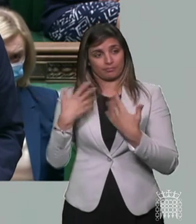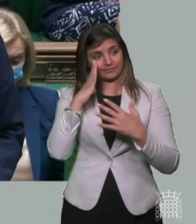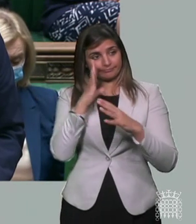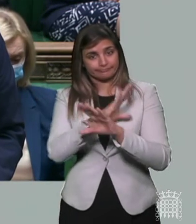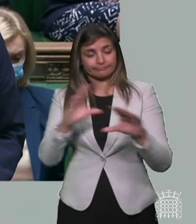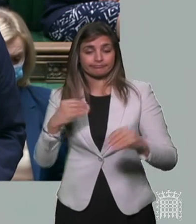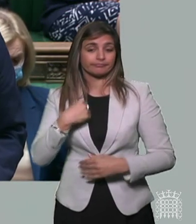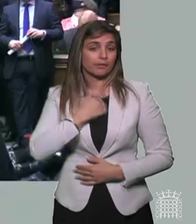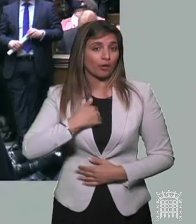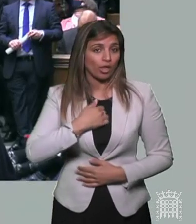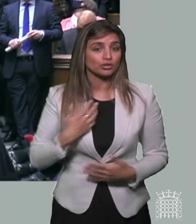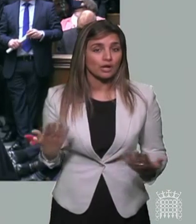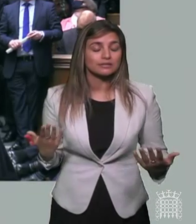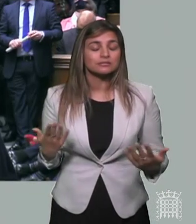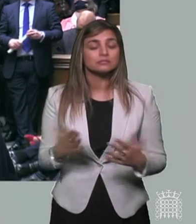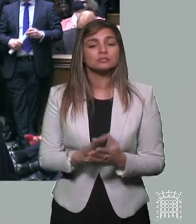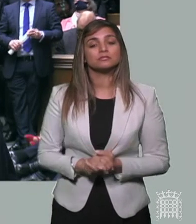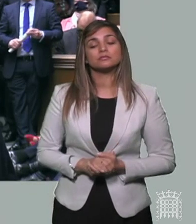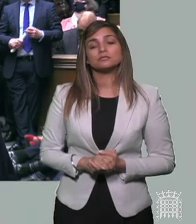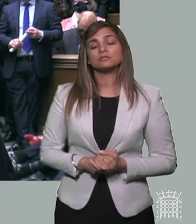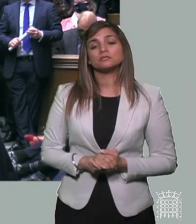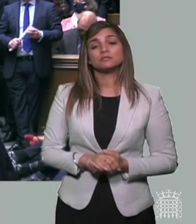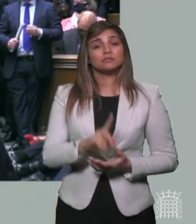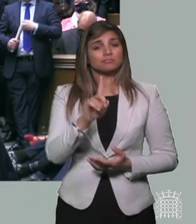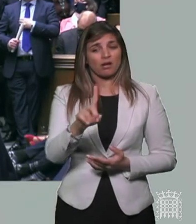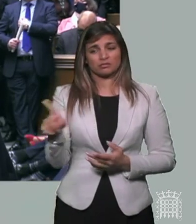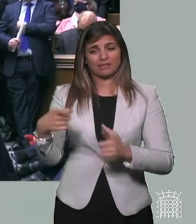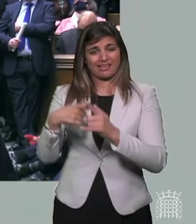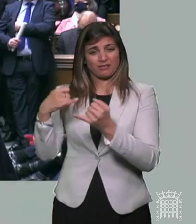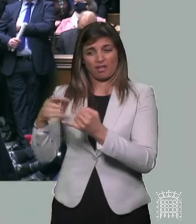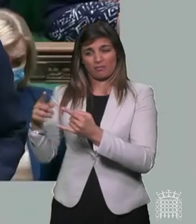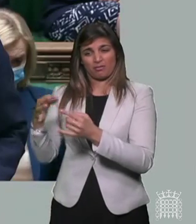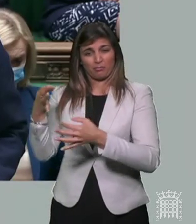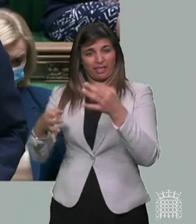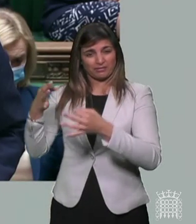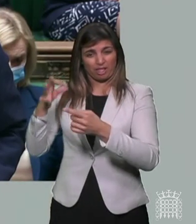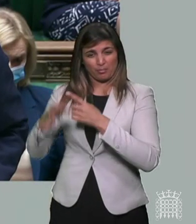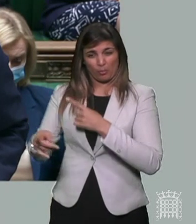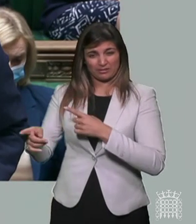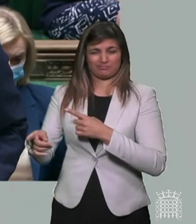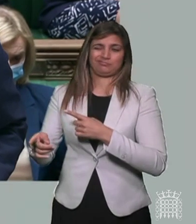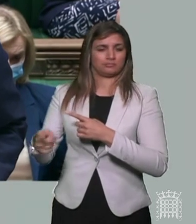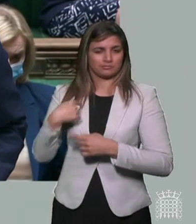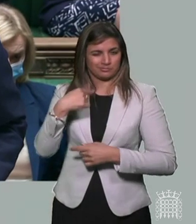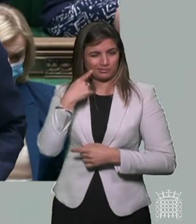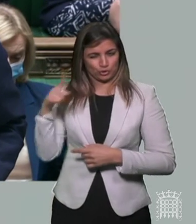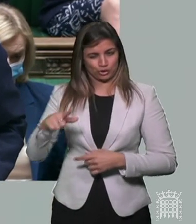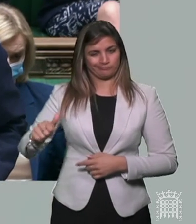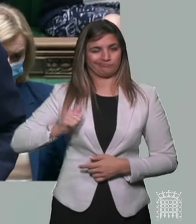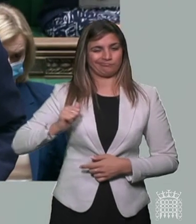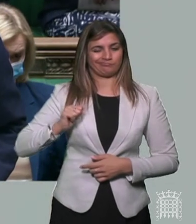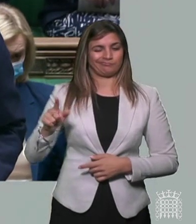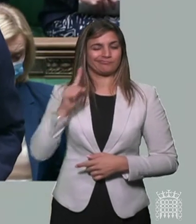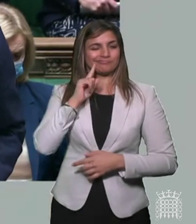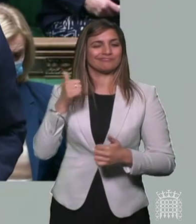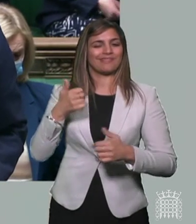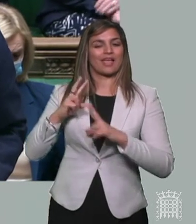As for his political point, I do not think that he should pre-empt the outcome of the inquiry.